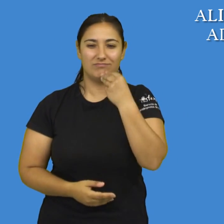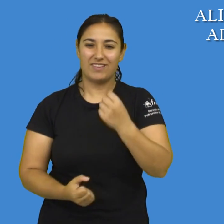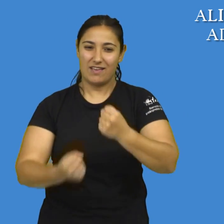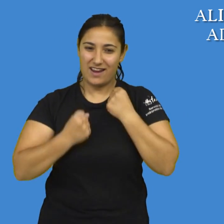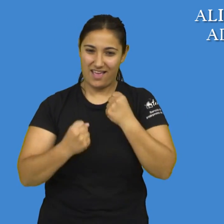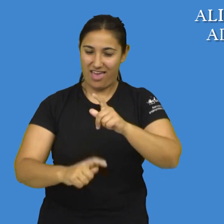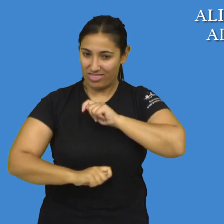fuerte